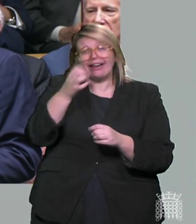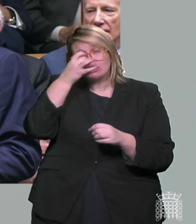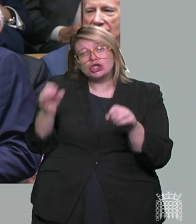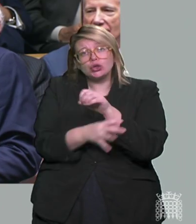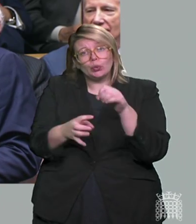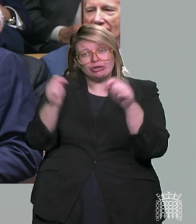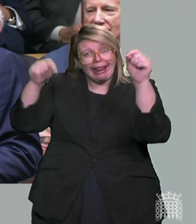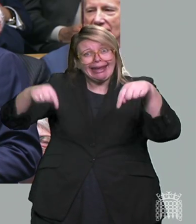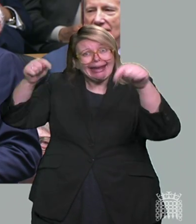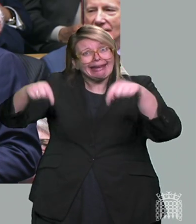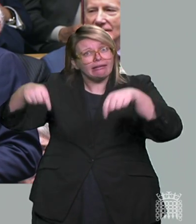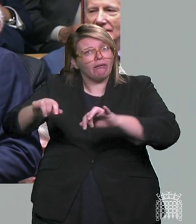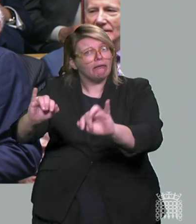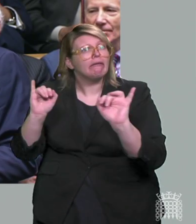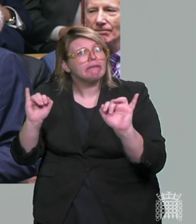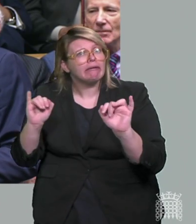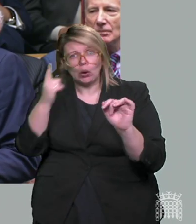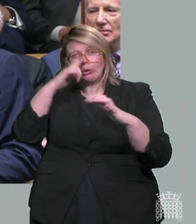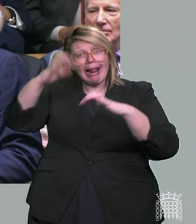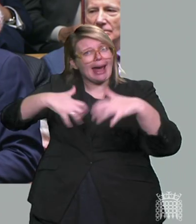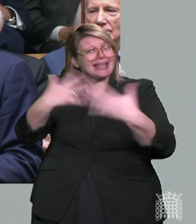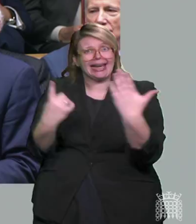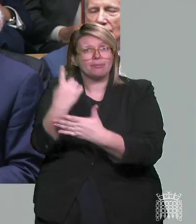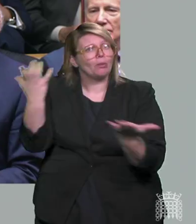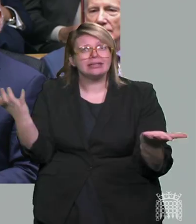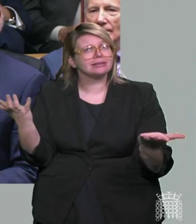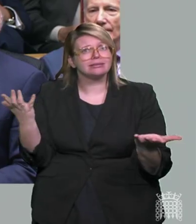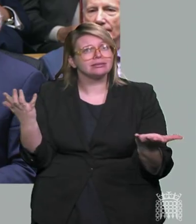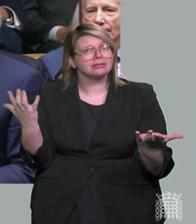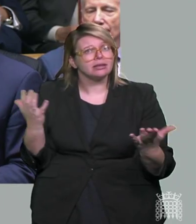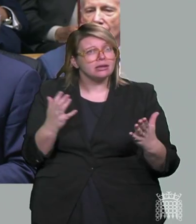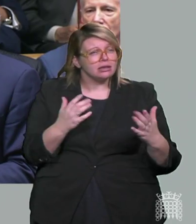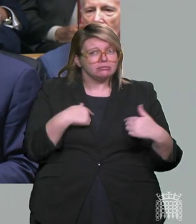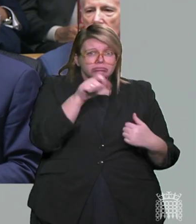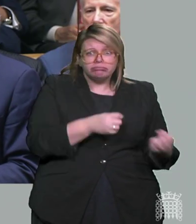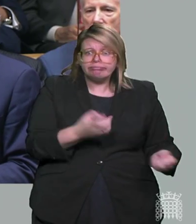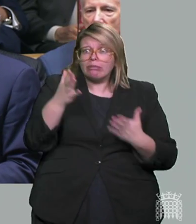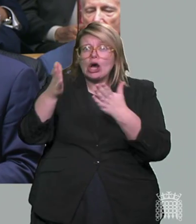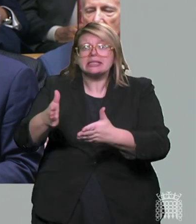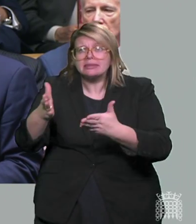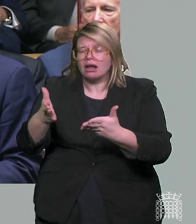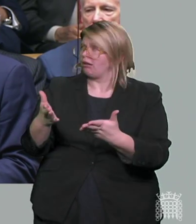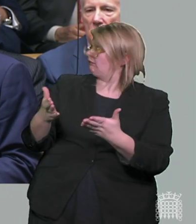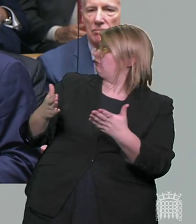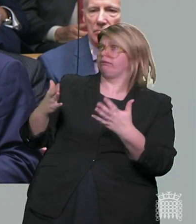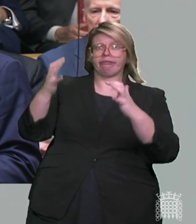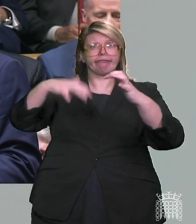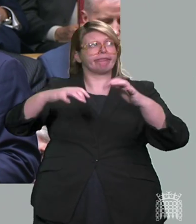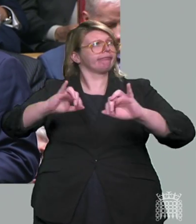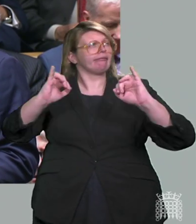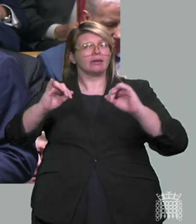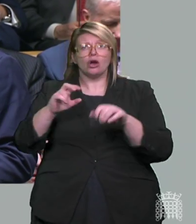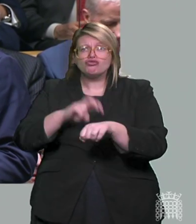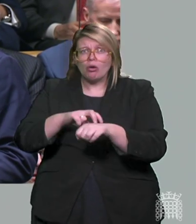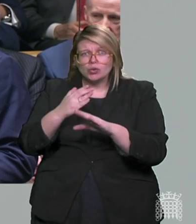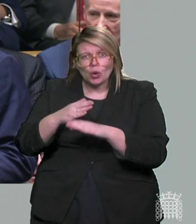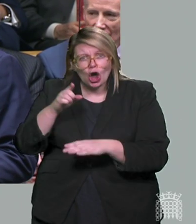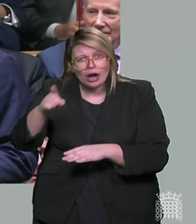Does the Prime Minister agree that no patients, doctors or nurses should have to put up with those conditions?